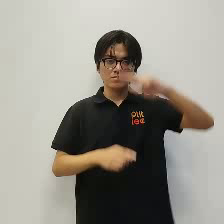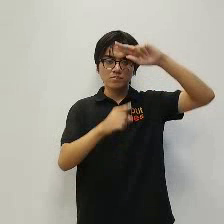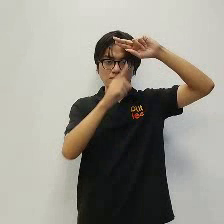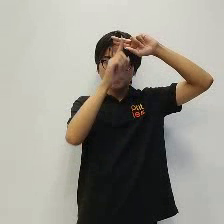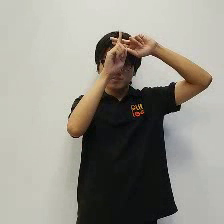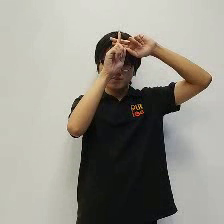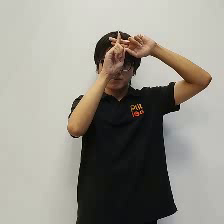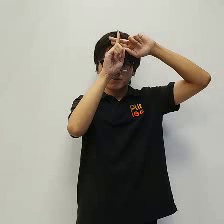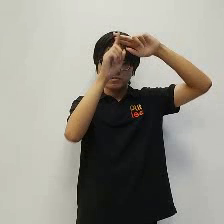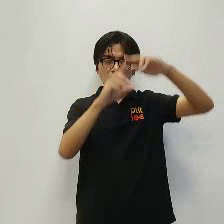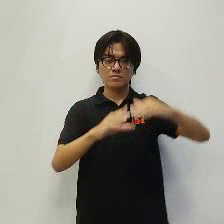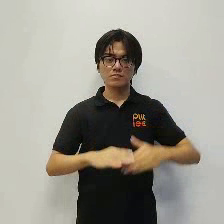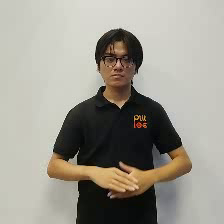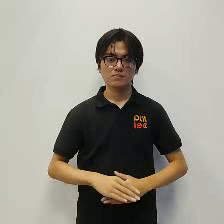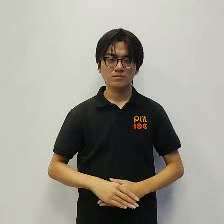Bệnh viện